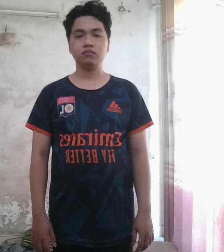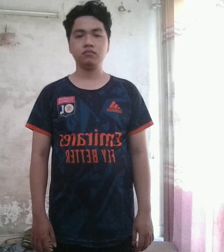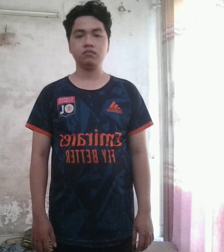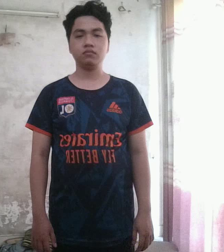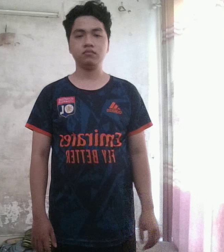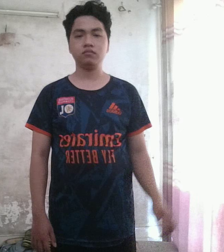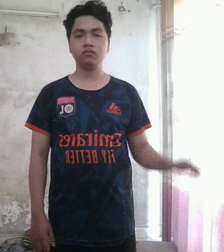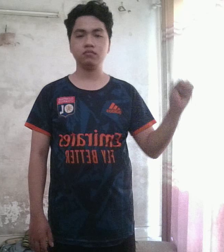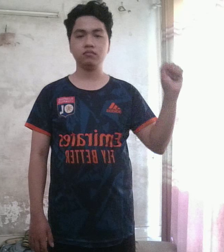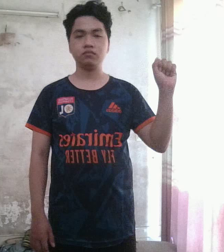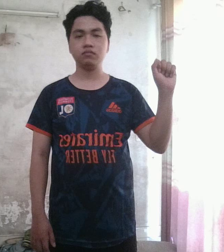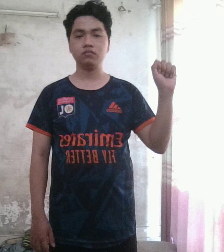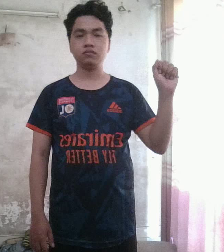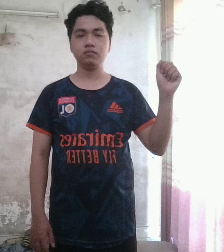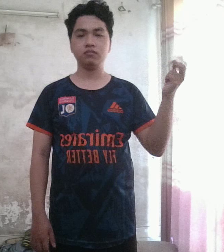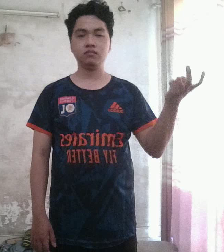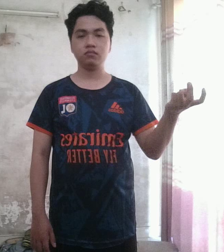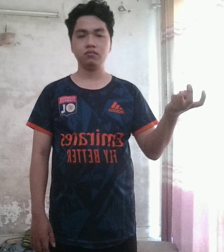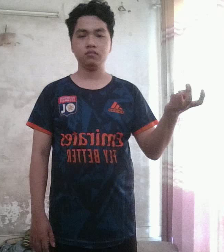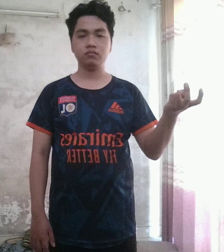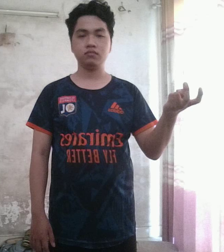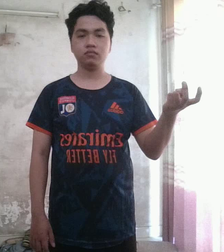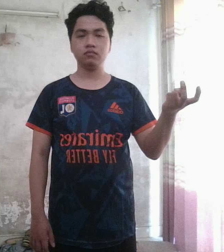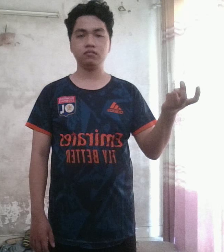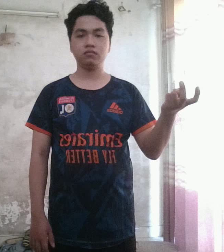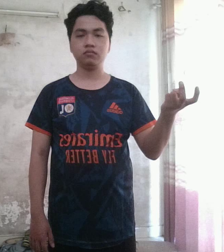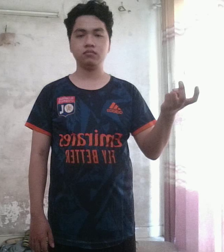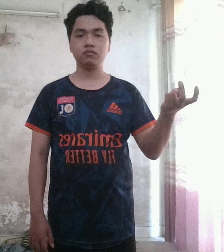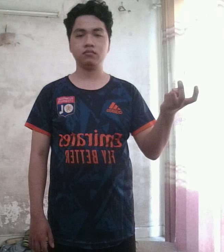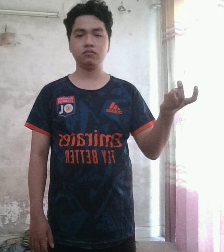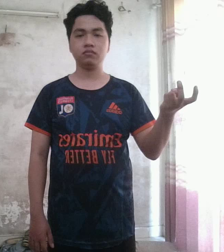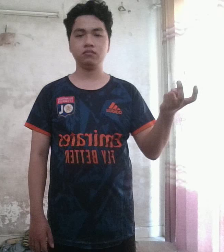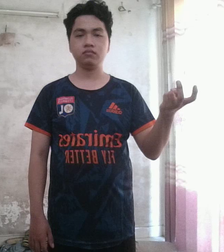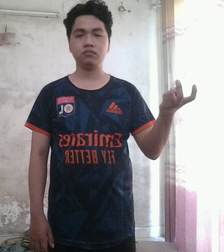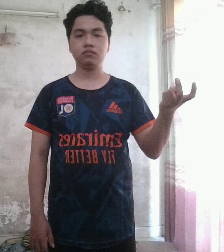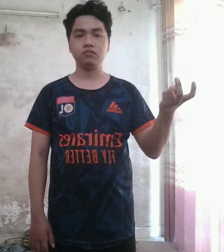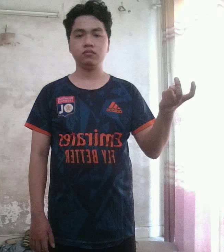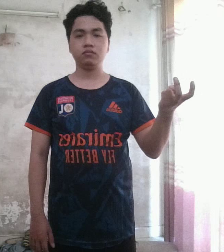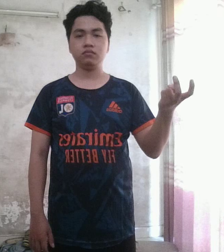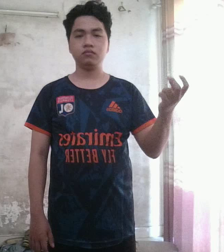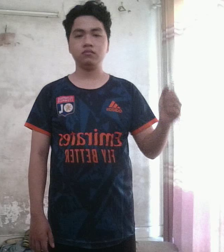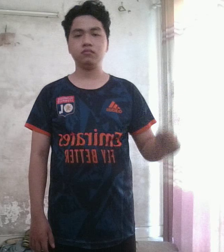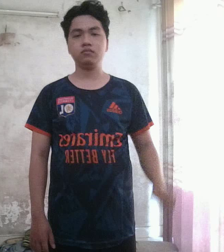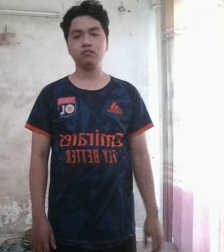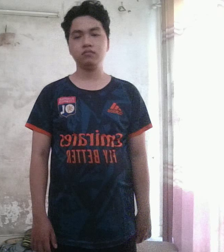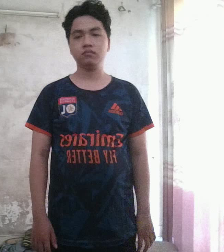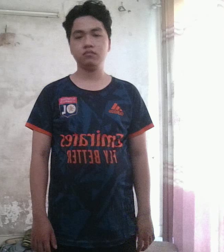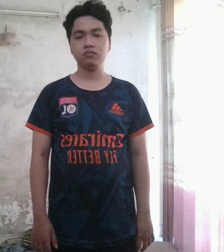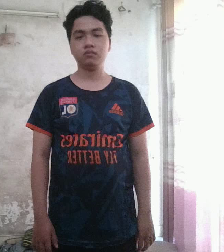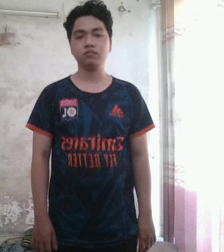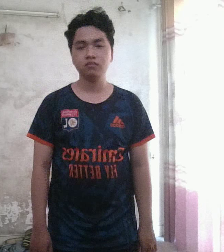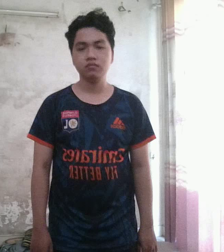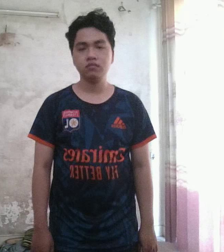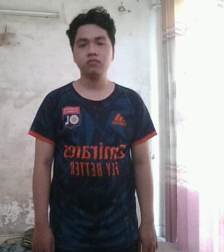ă